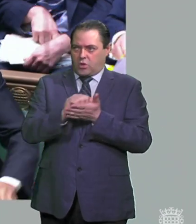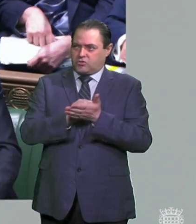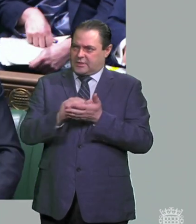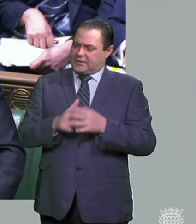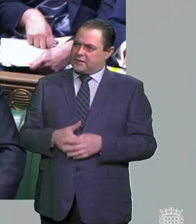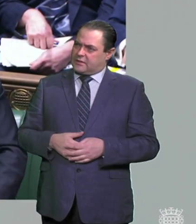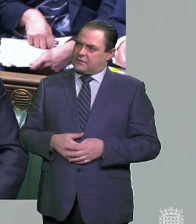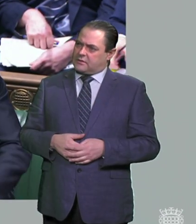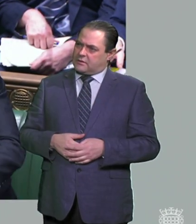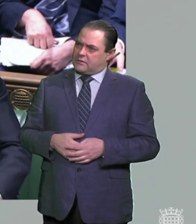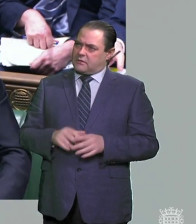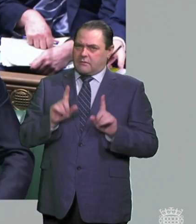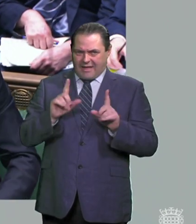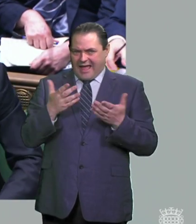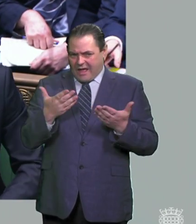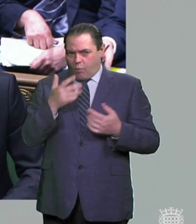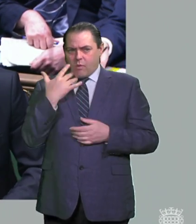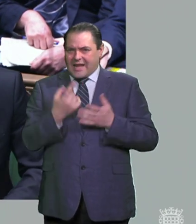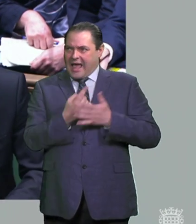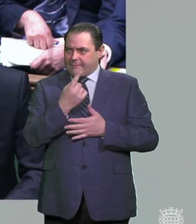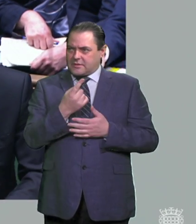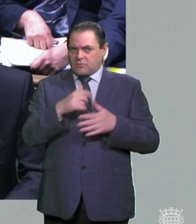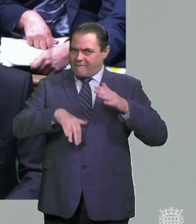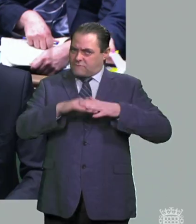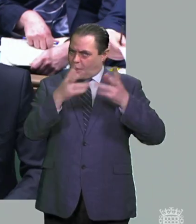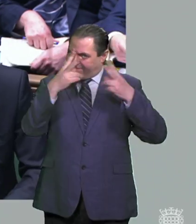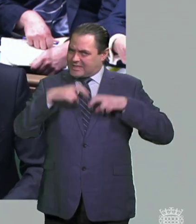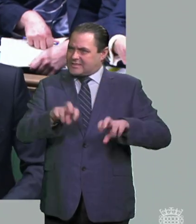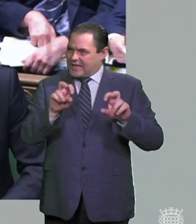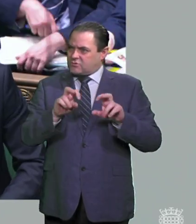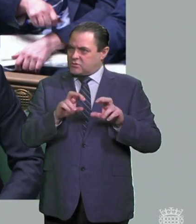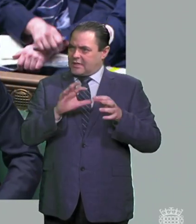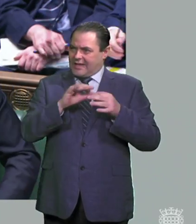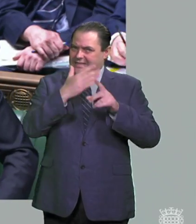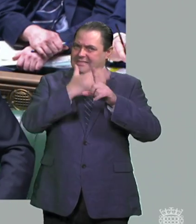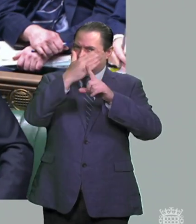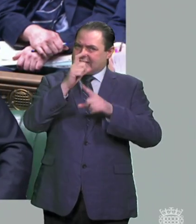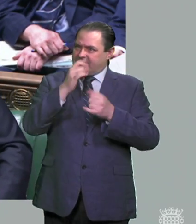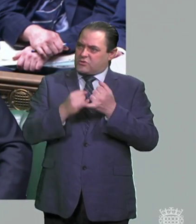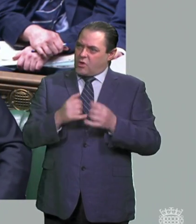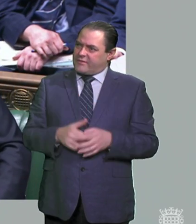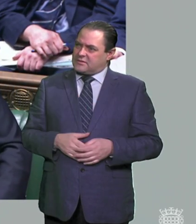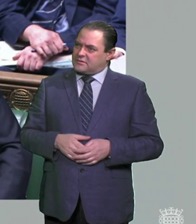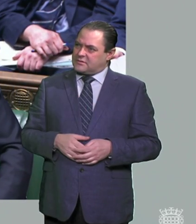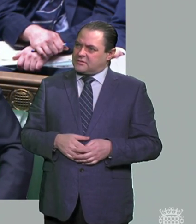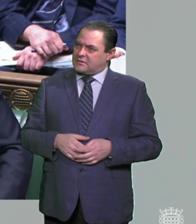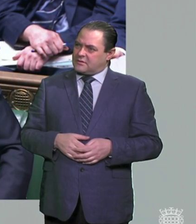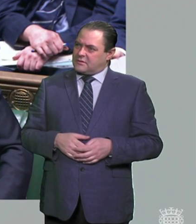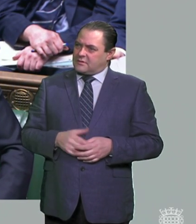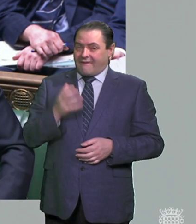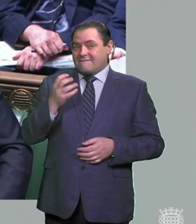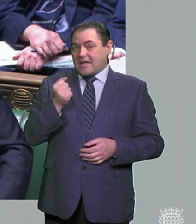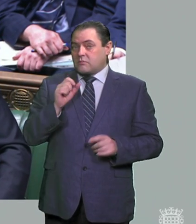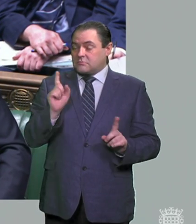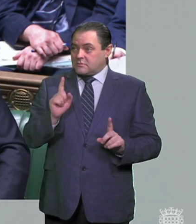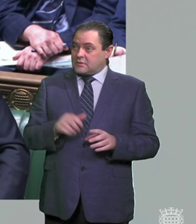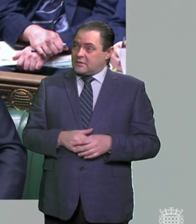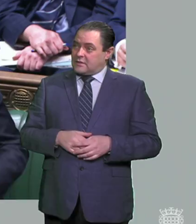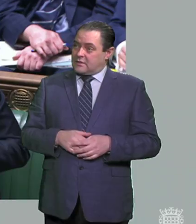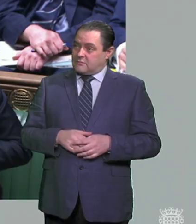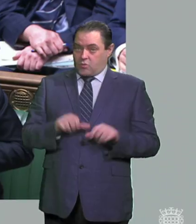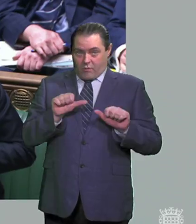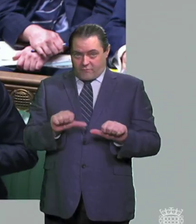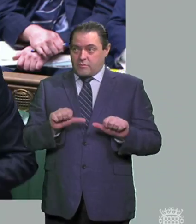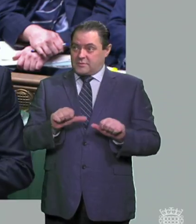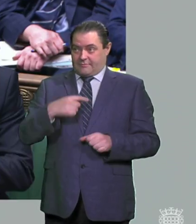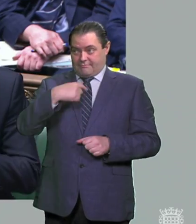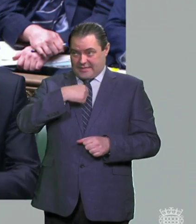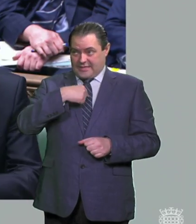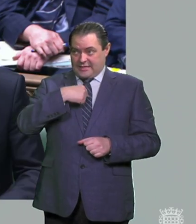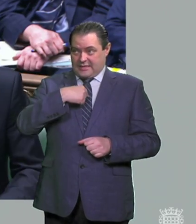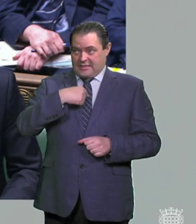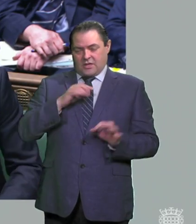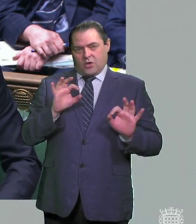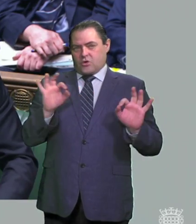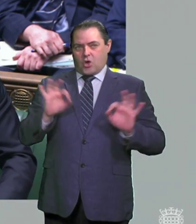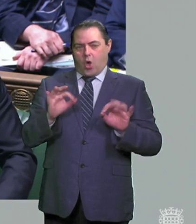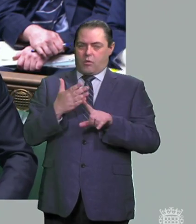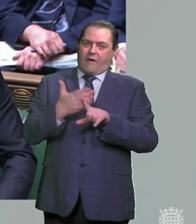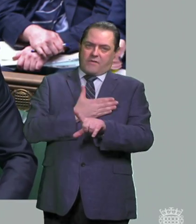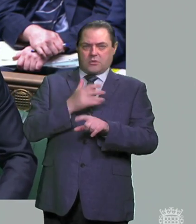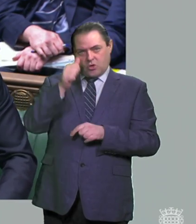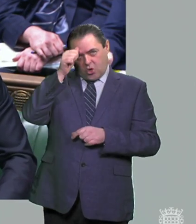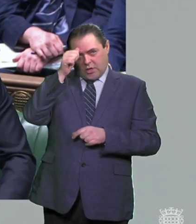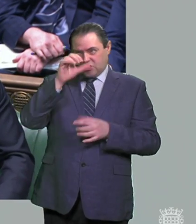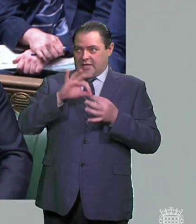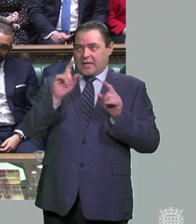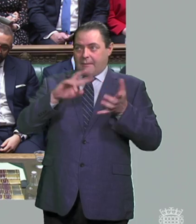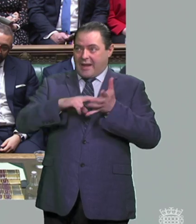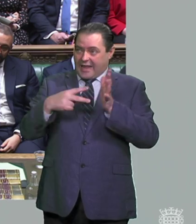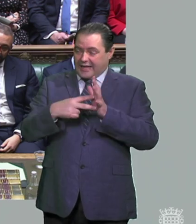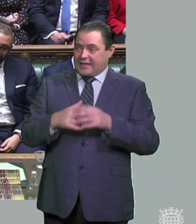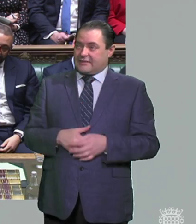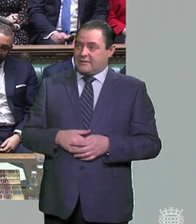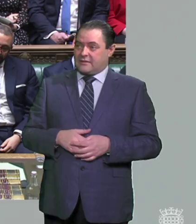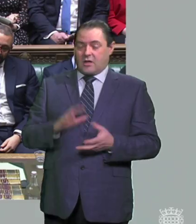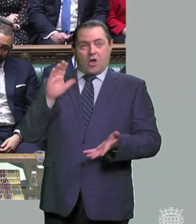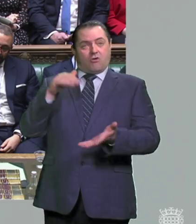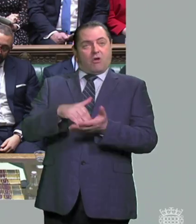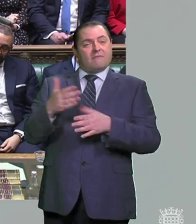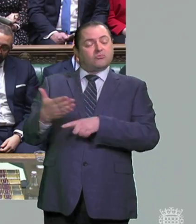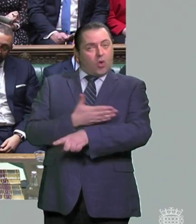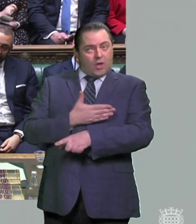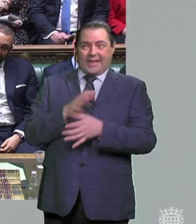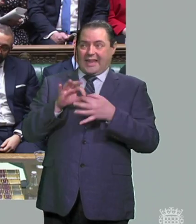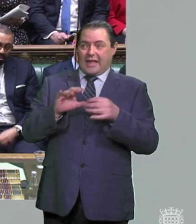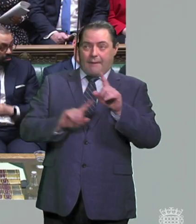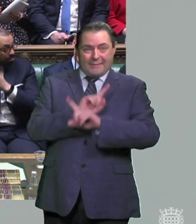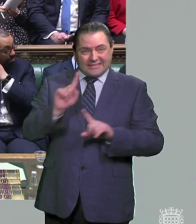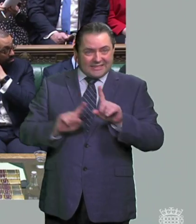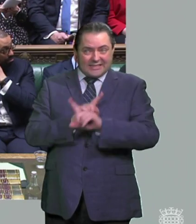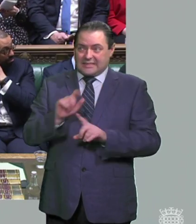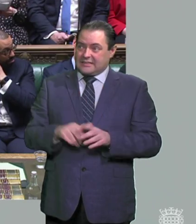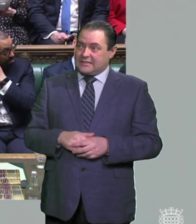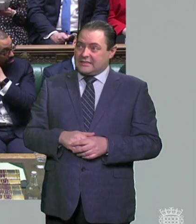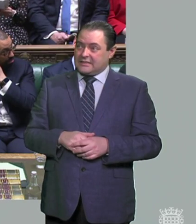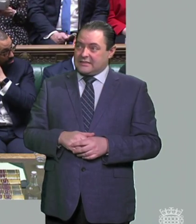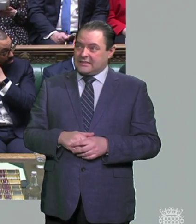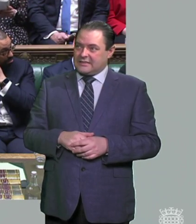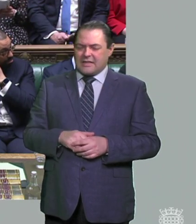For the avoidance of doubt, at the moment that that happened, there was a full investigation by a very senior civil servant, the findings of which confirmed that I had no advance knowledge about what had been planned, having arrived early for a meeting.